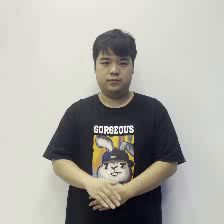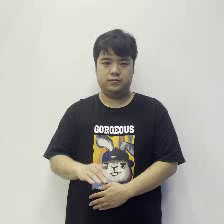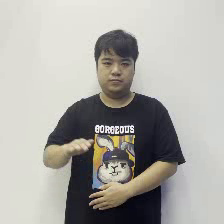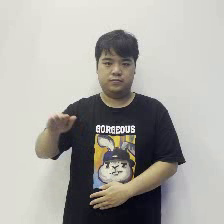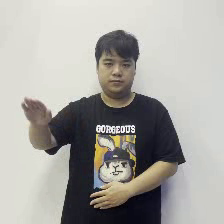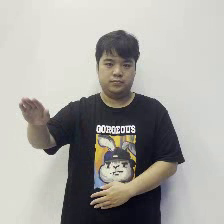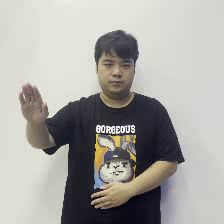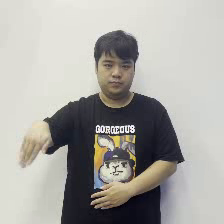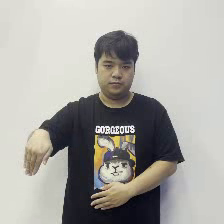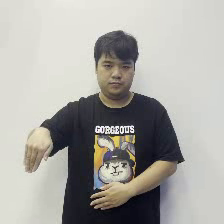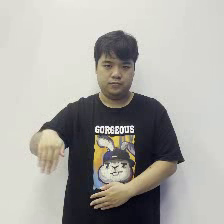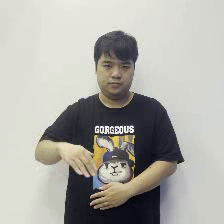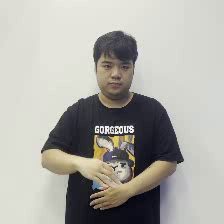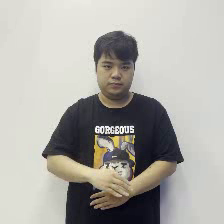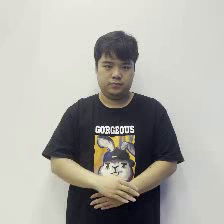Phía sau